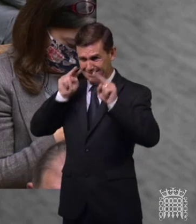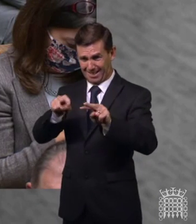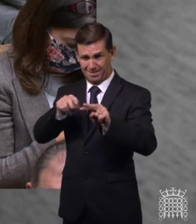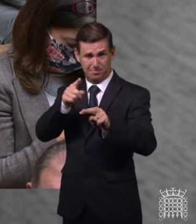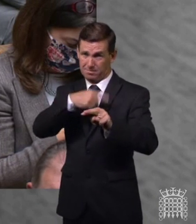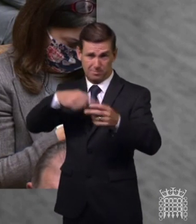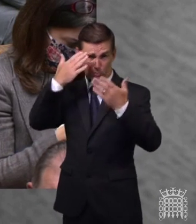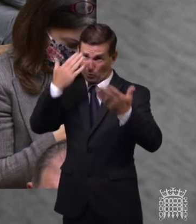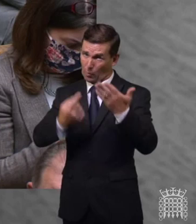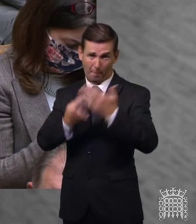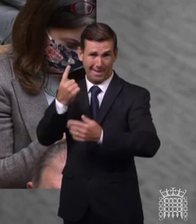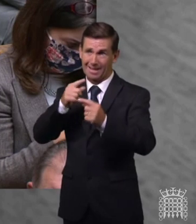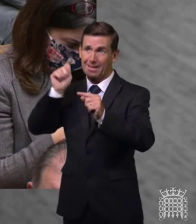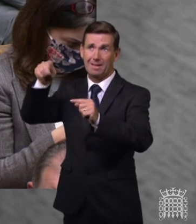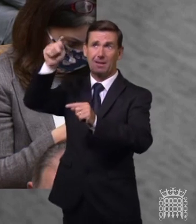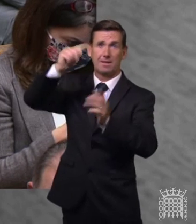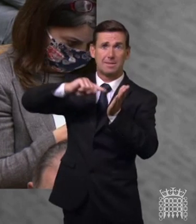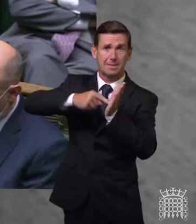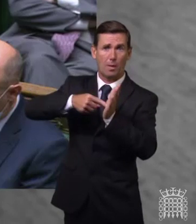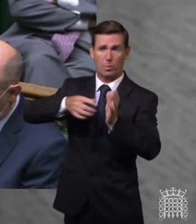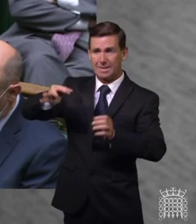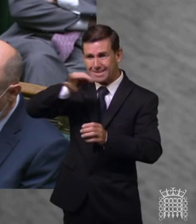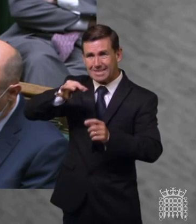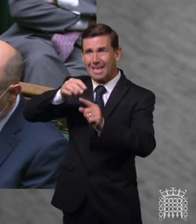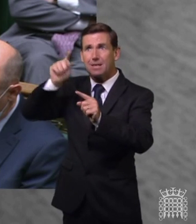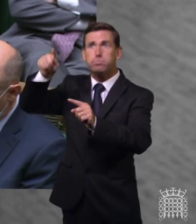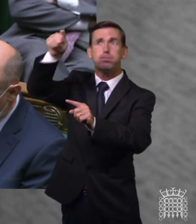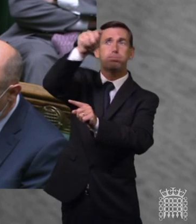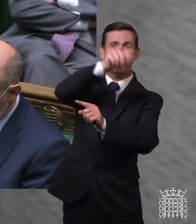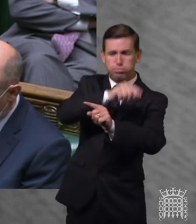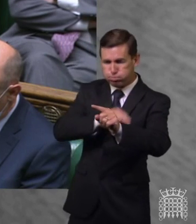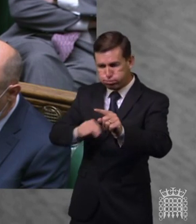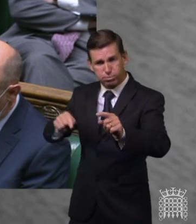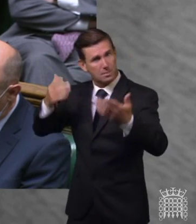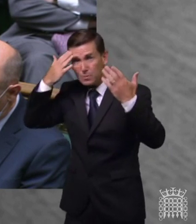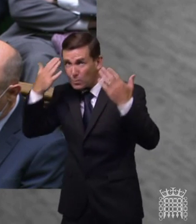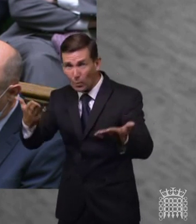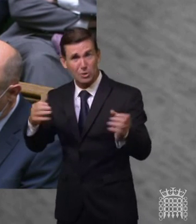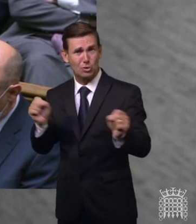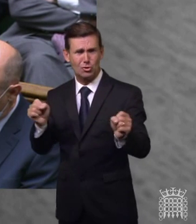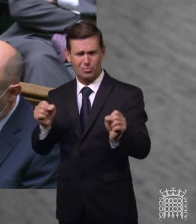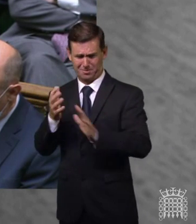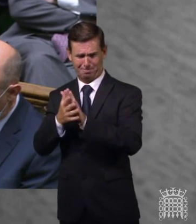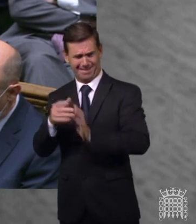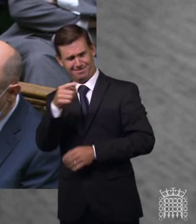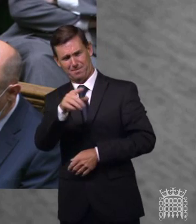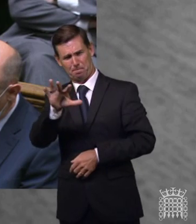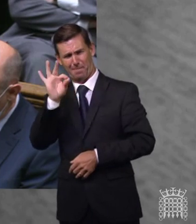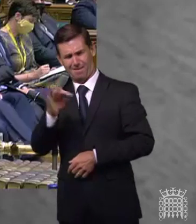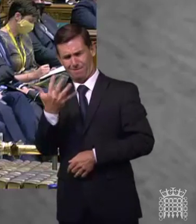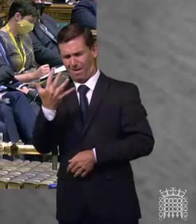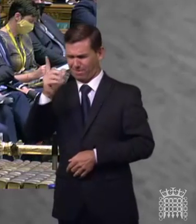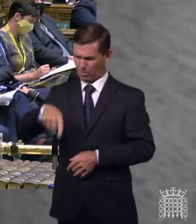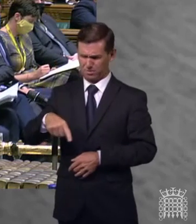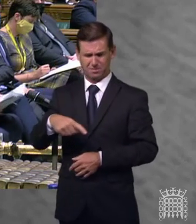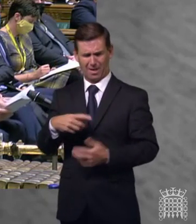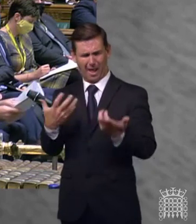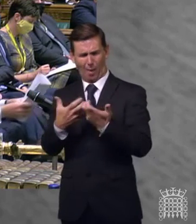Again, that calls into question where the 5,000 number comes from, because at the moment we are not even in a position to assess the position outside Kabul.